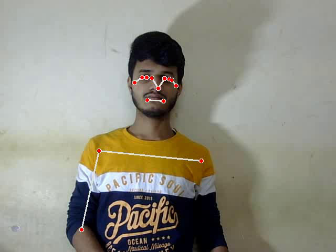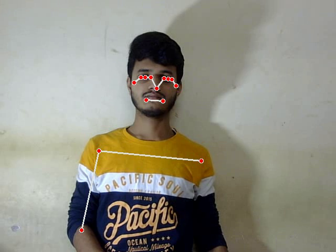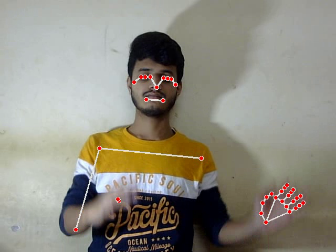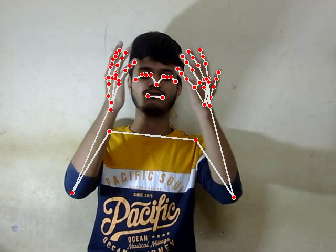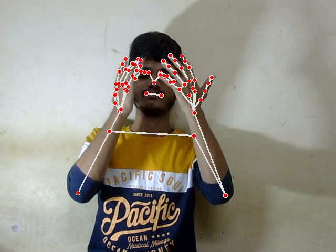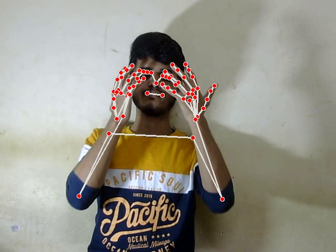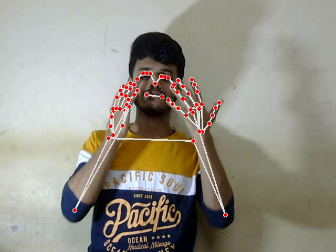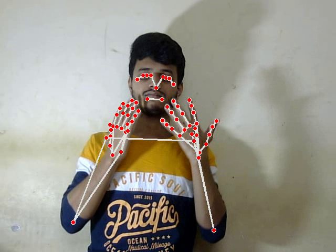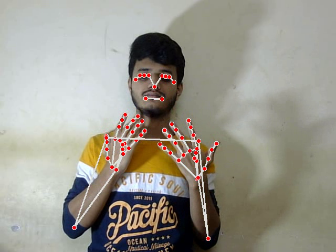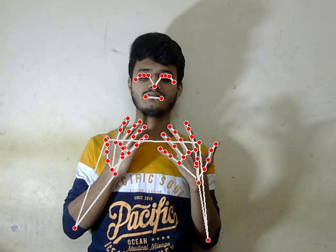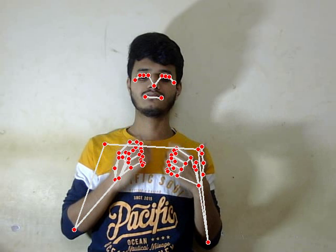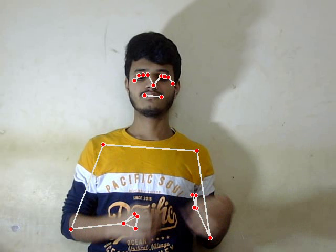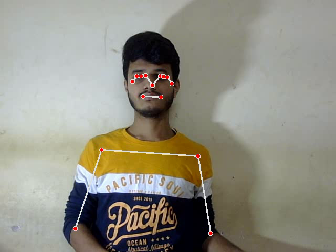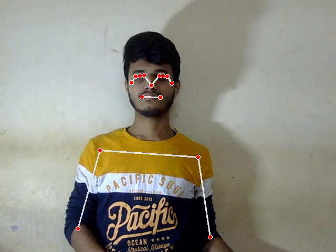sad